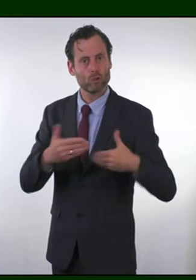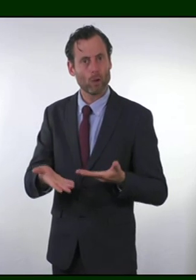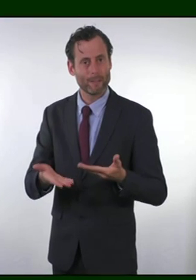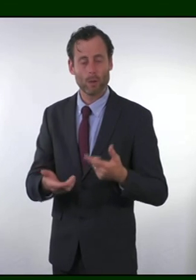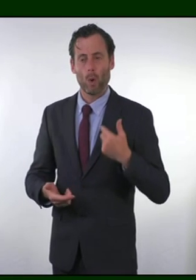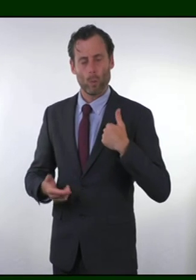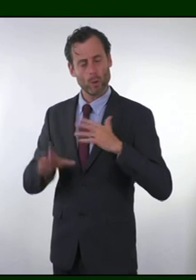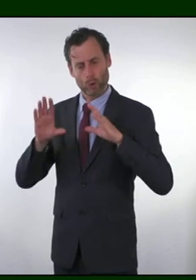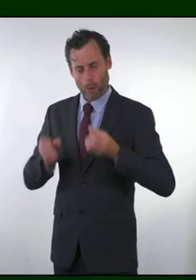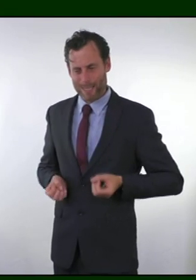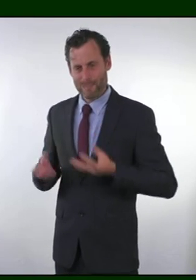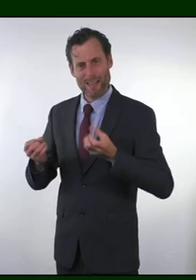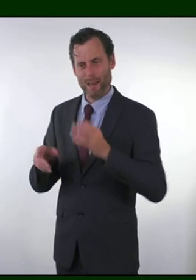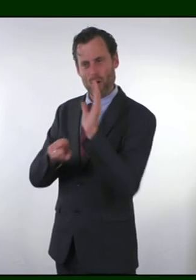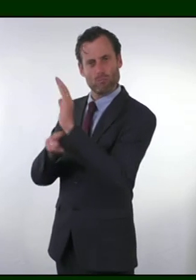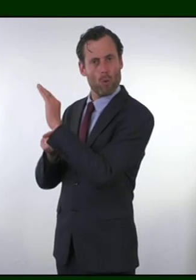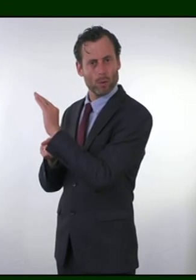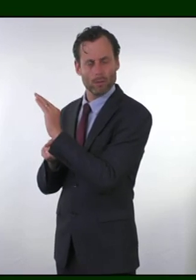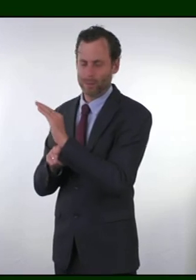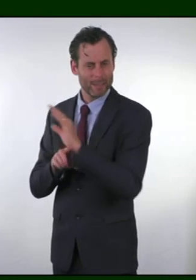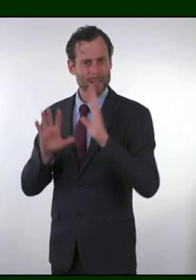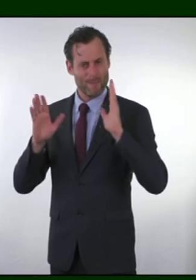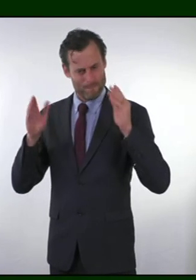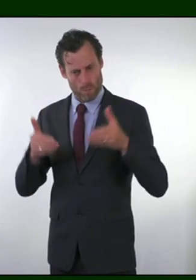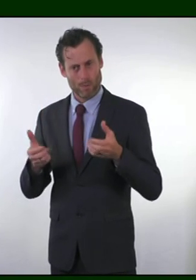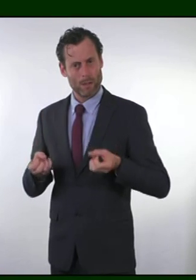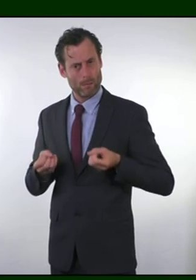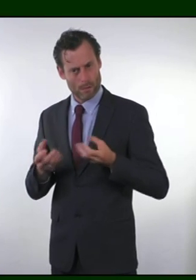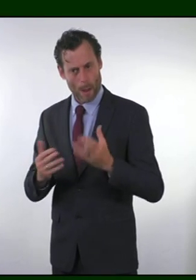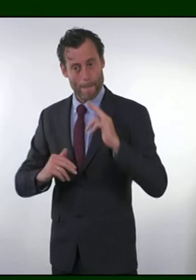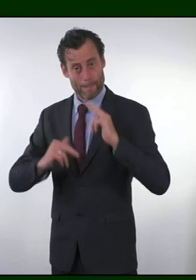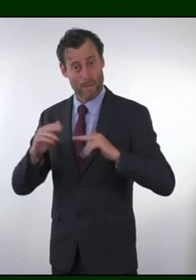It is time to build British, buy British and sell British.